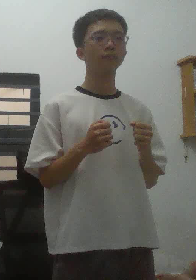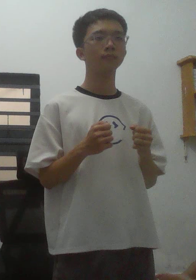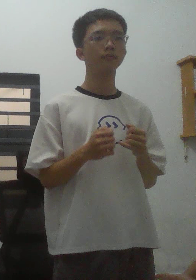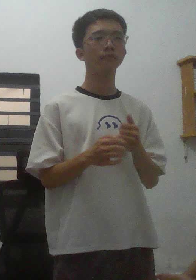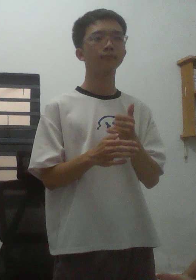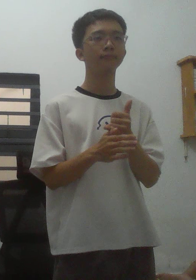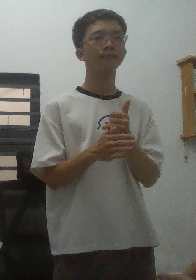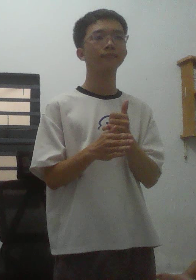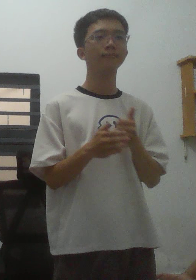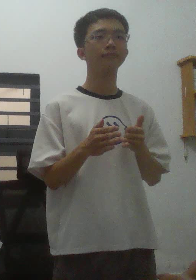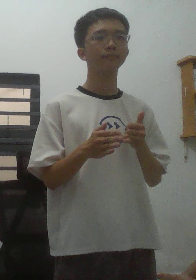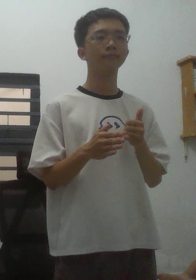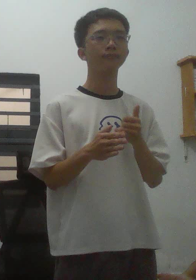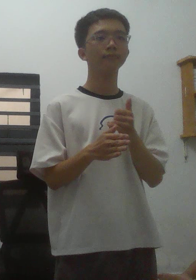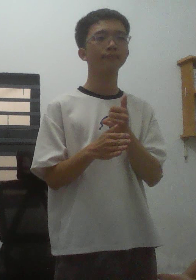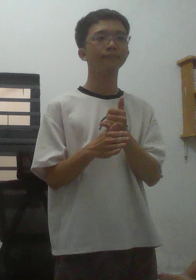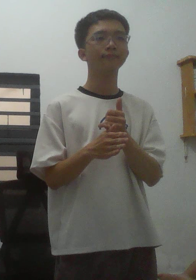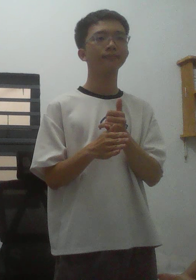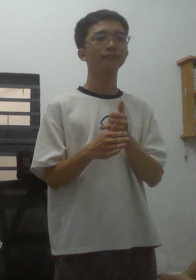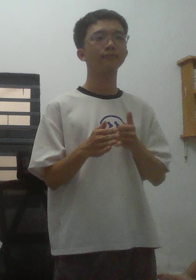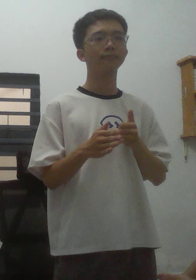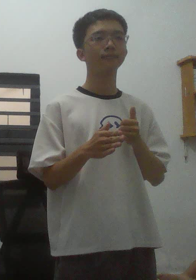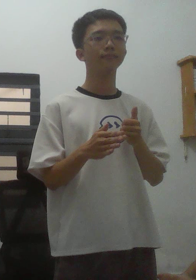cuoi thang